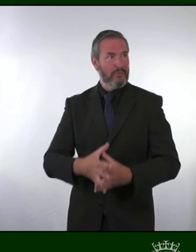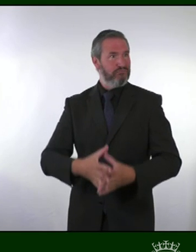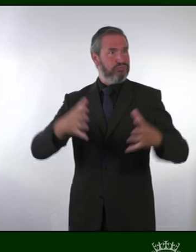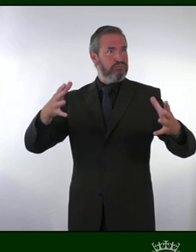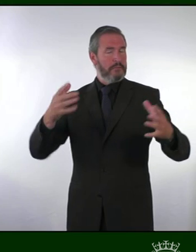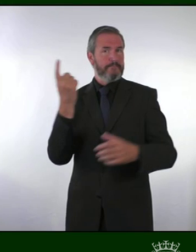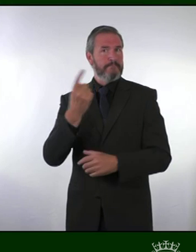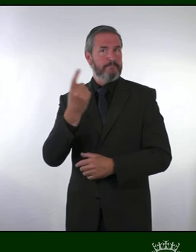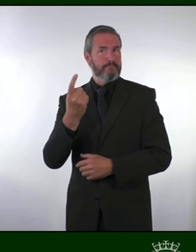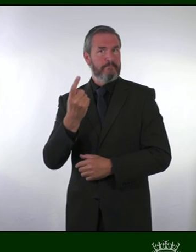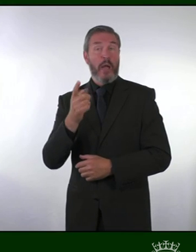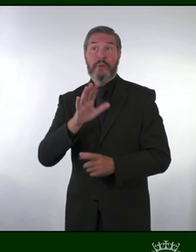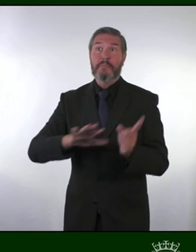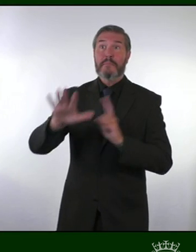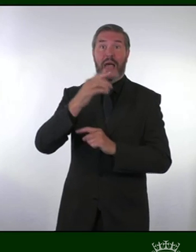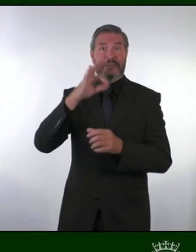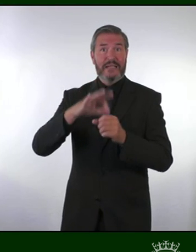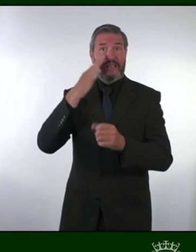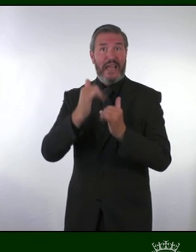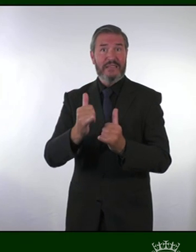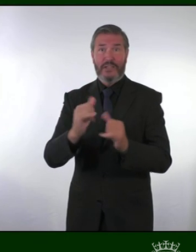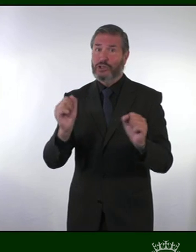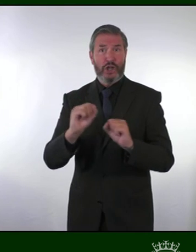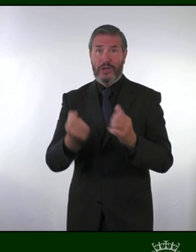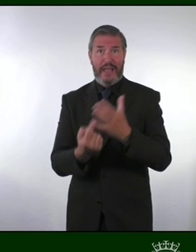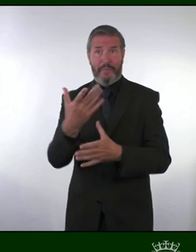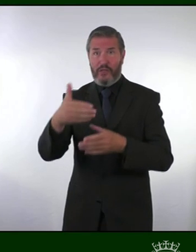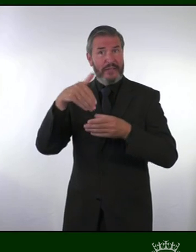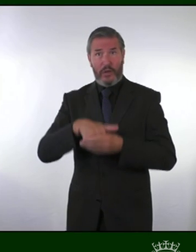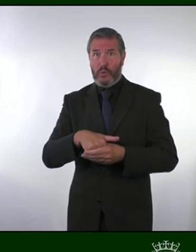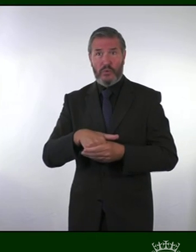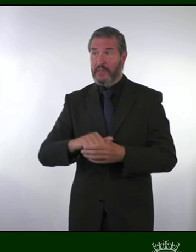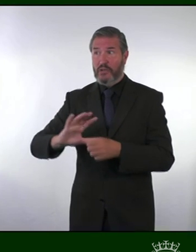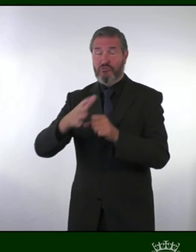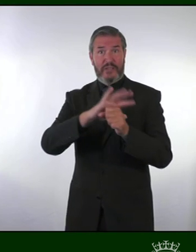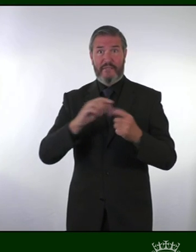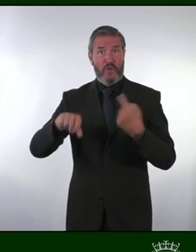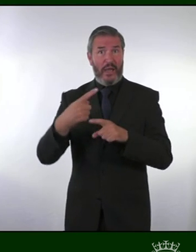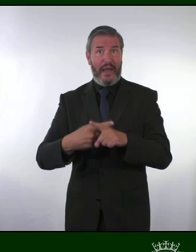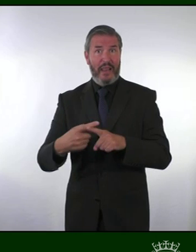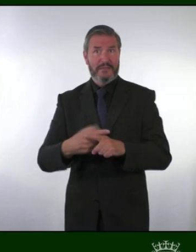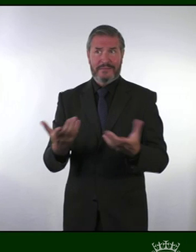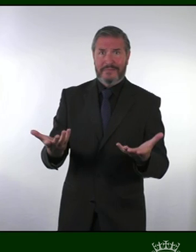The pillar 2 commercial mass-testing cases are still not being included in the individual totals for England.